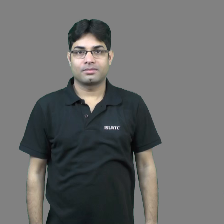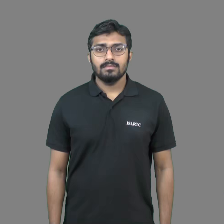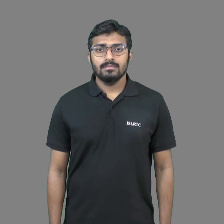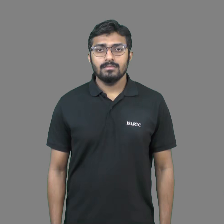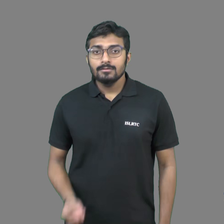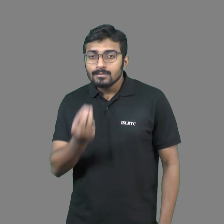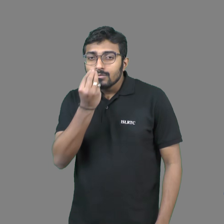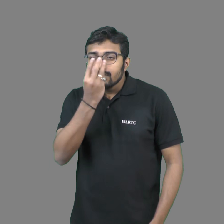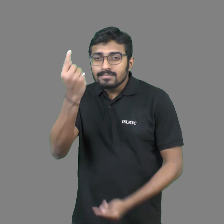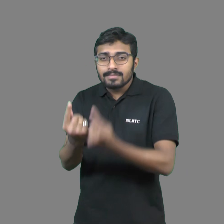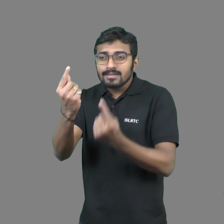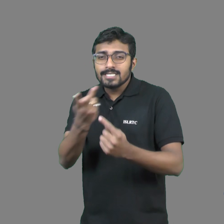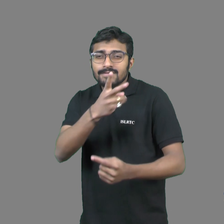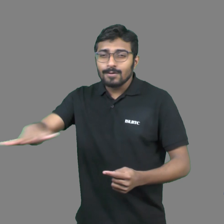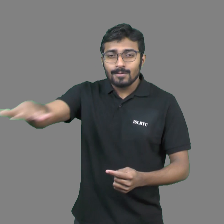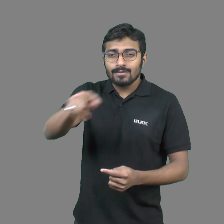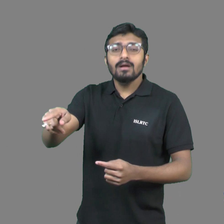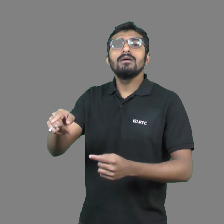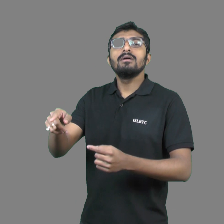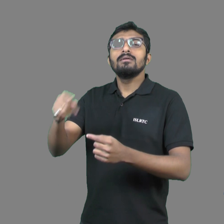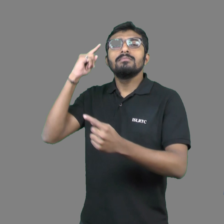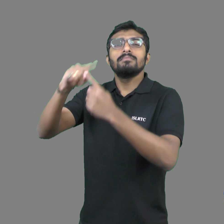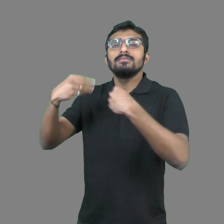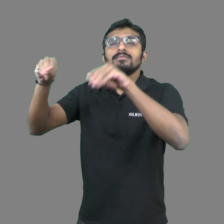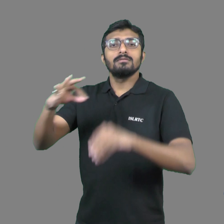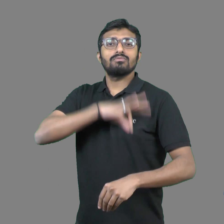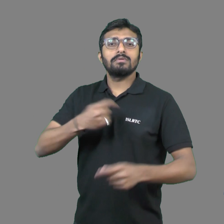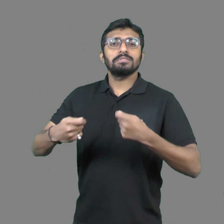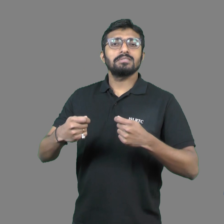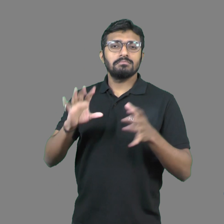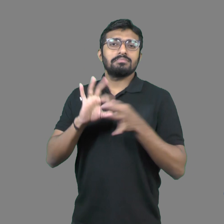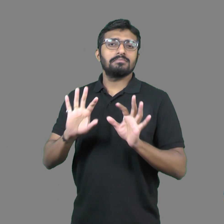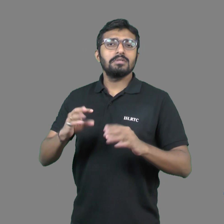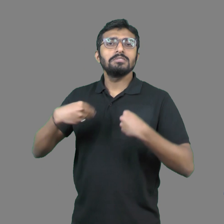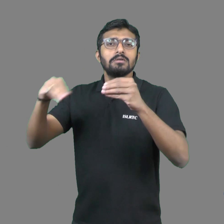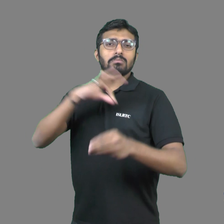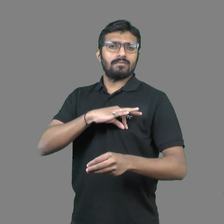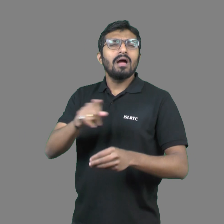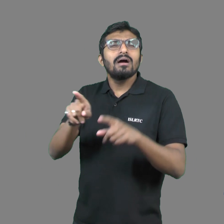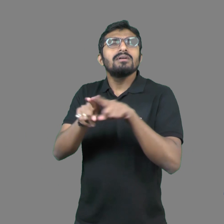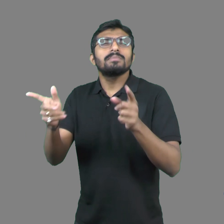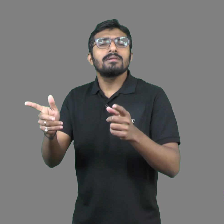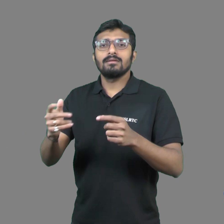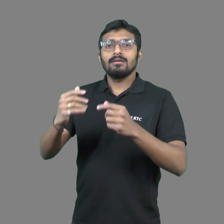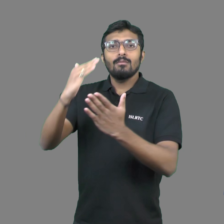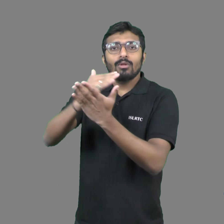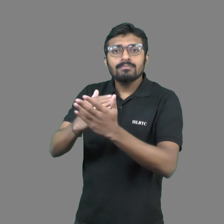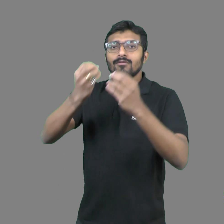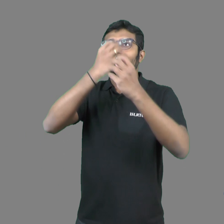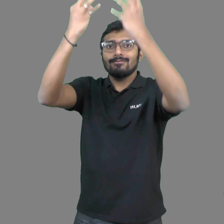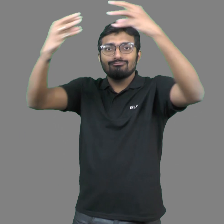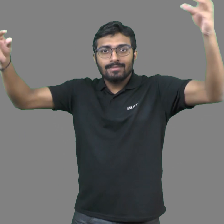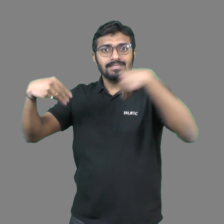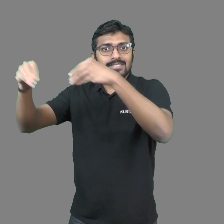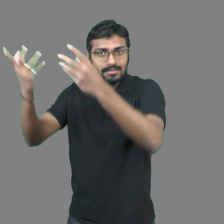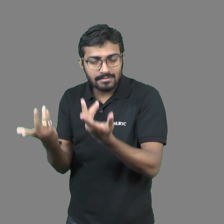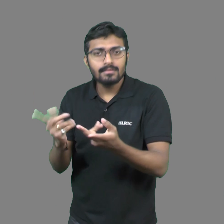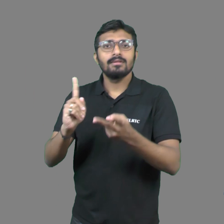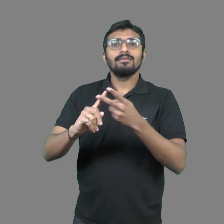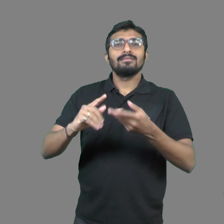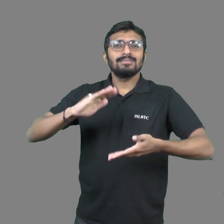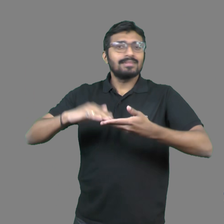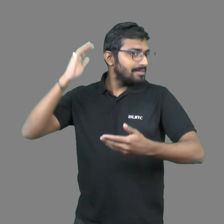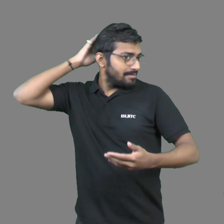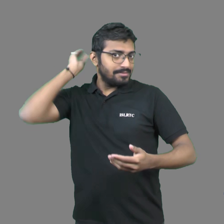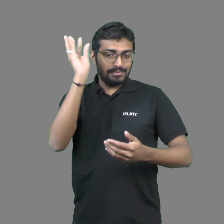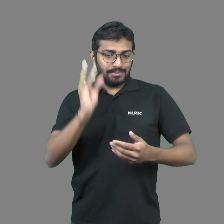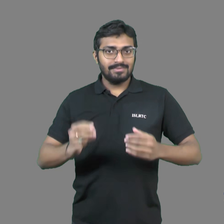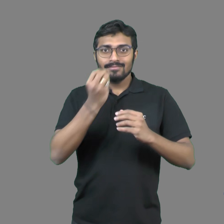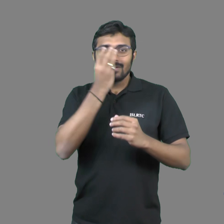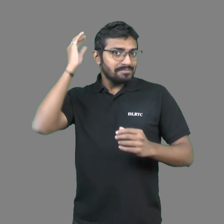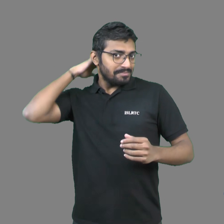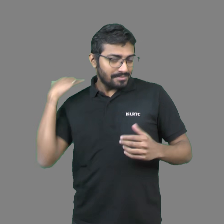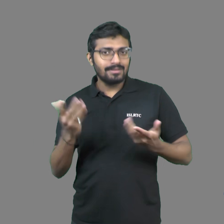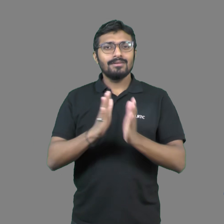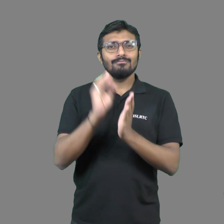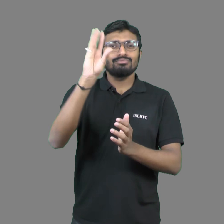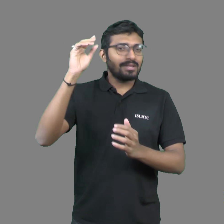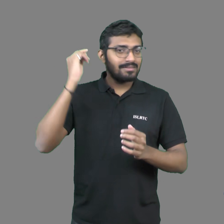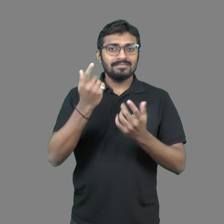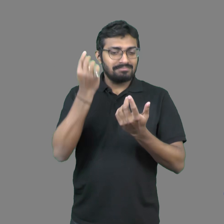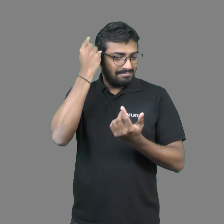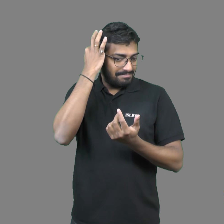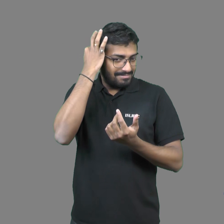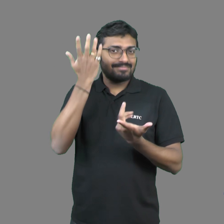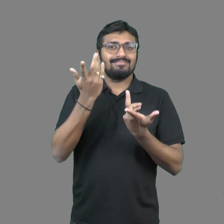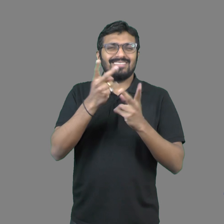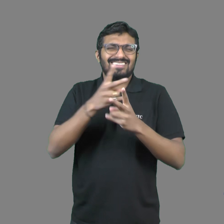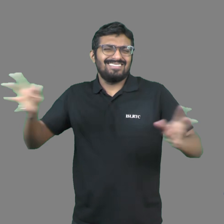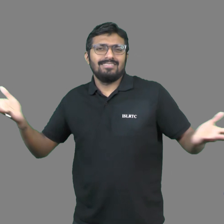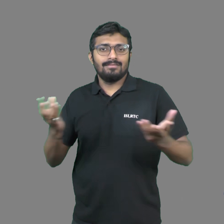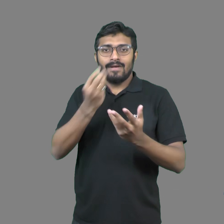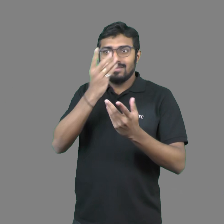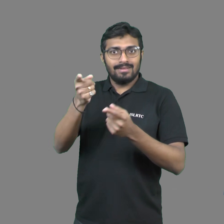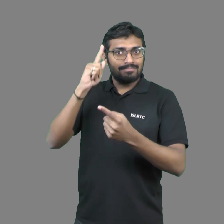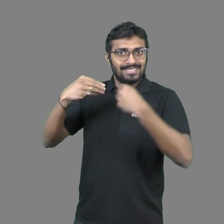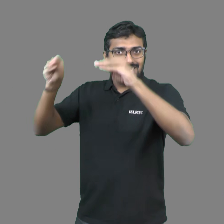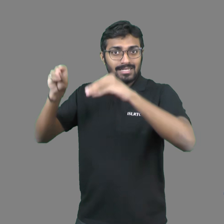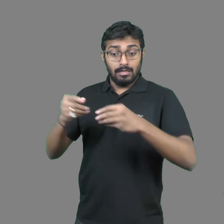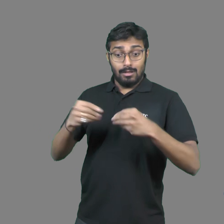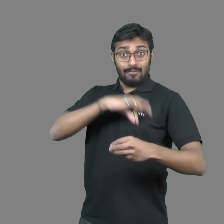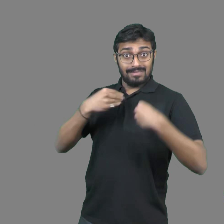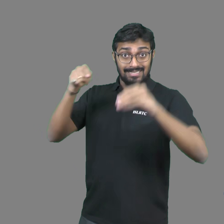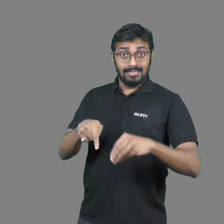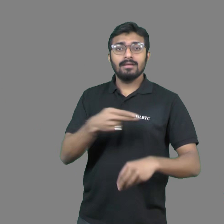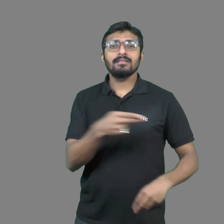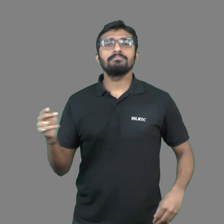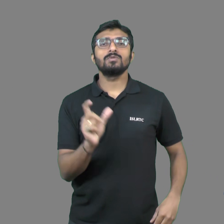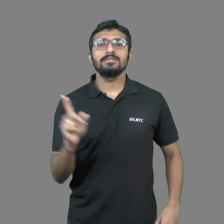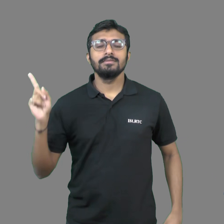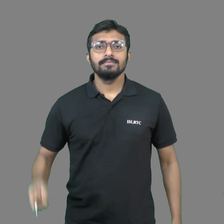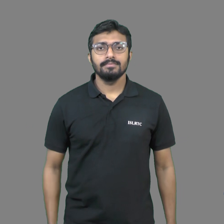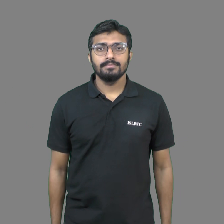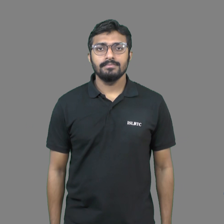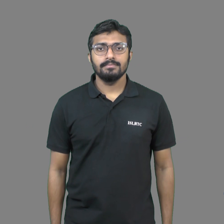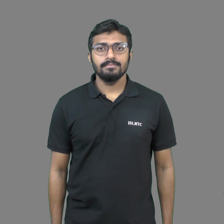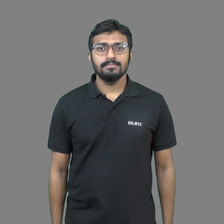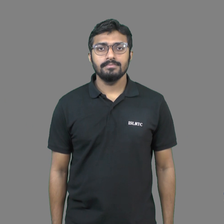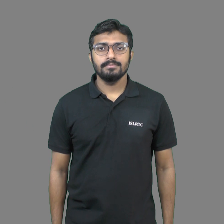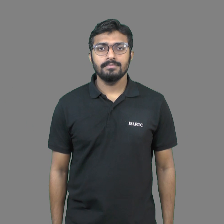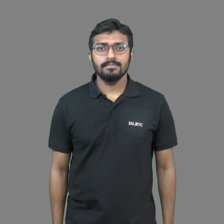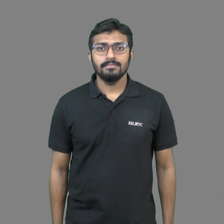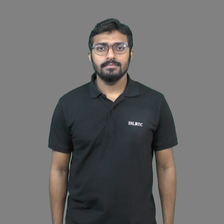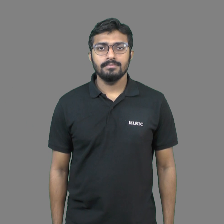Flower For Economic Importance